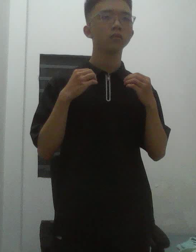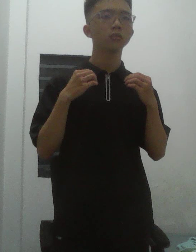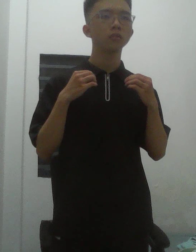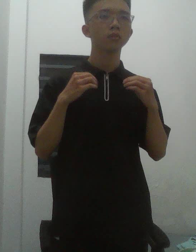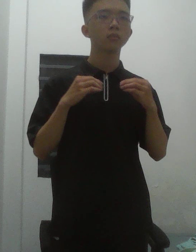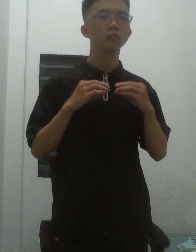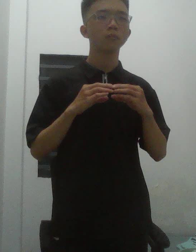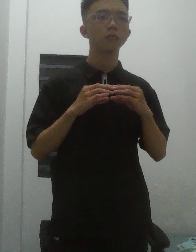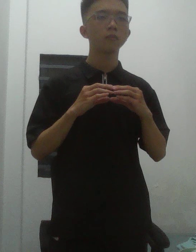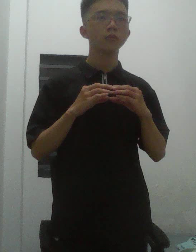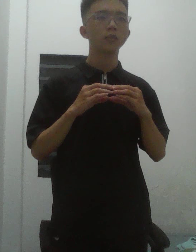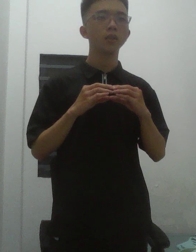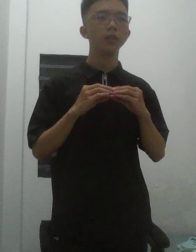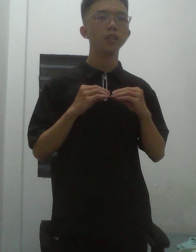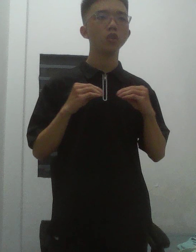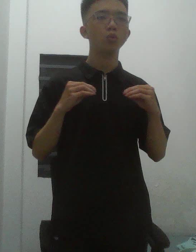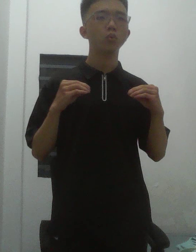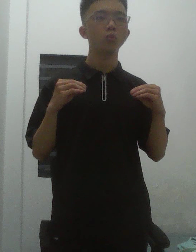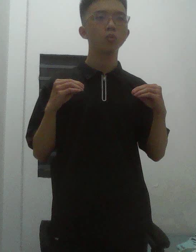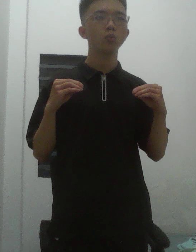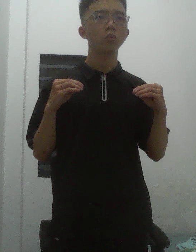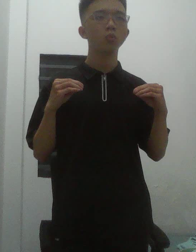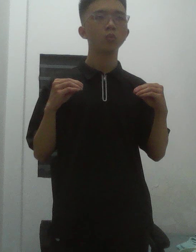nhieu